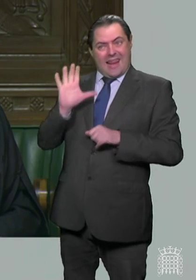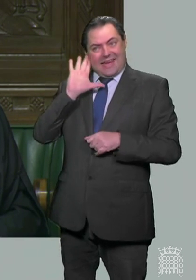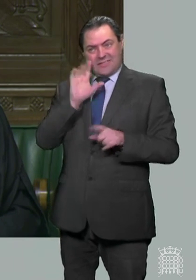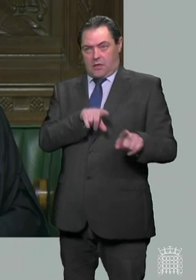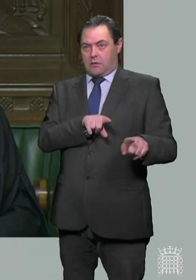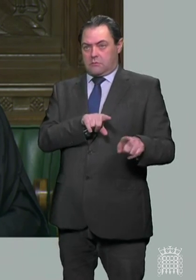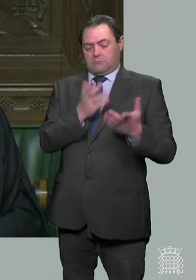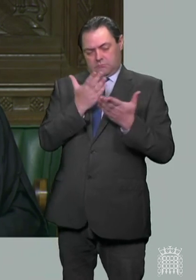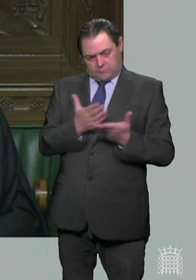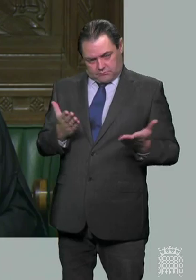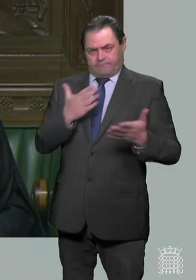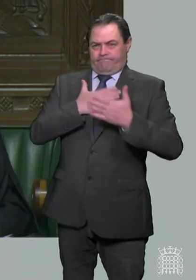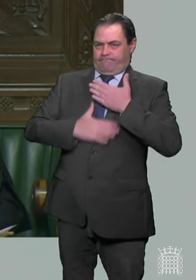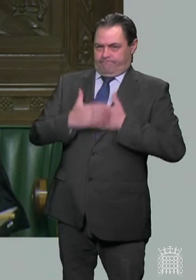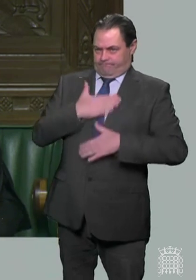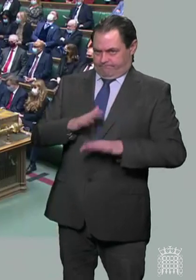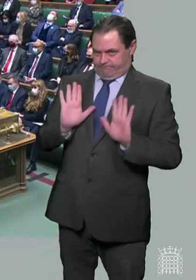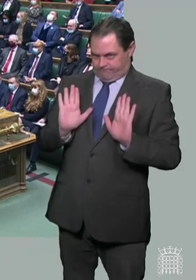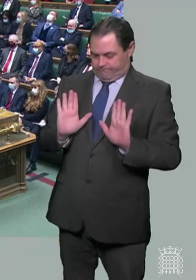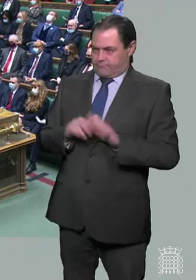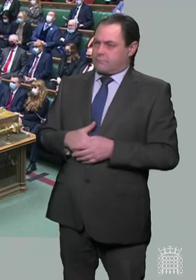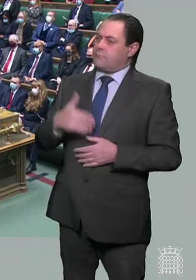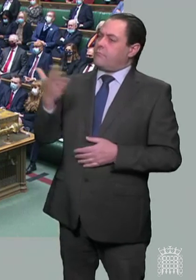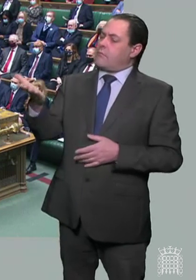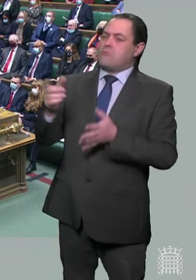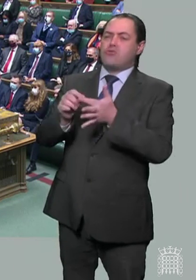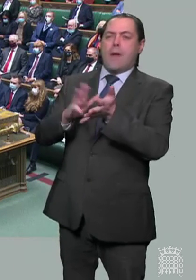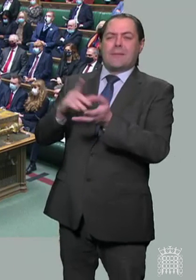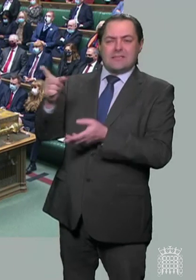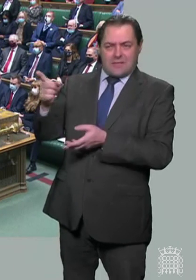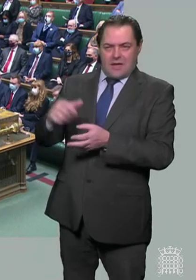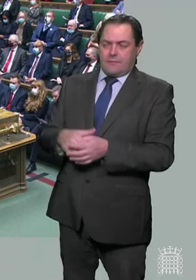Let us show a little more decorum than we are seeing at the moment.